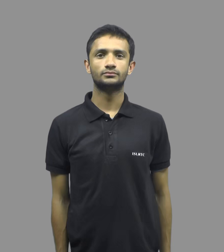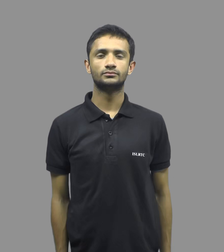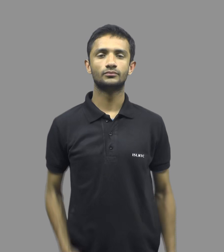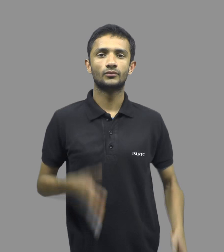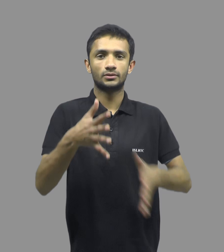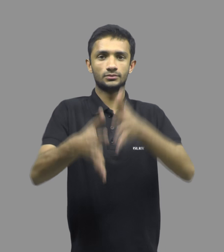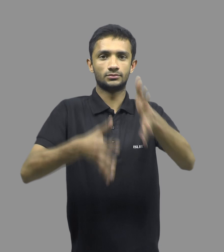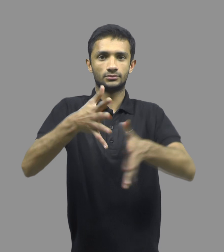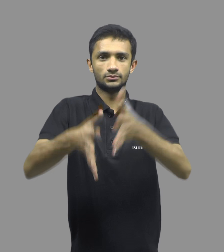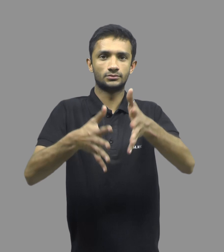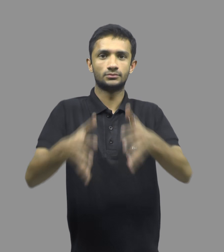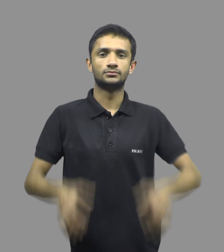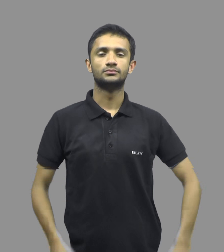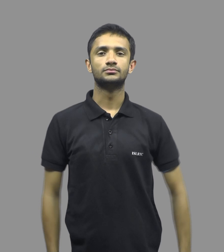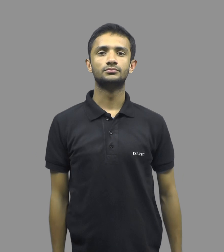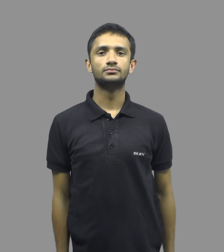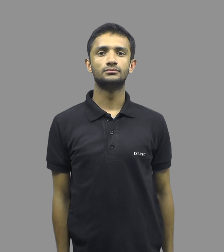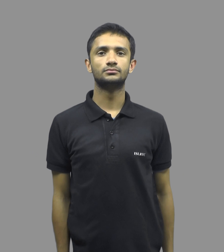Sign